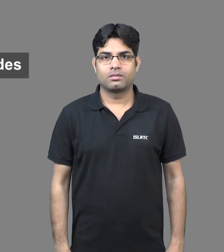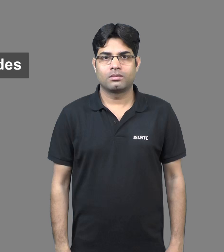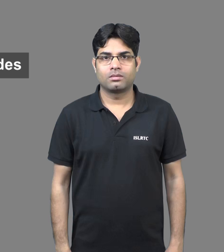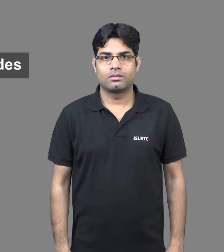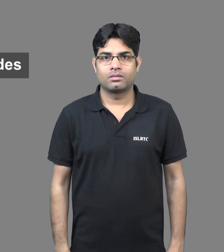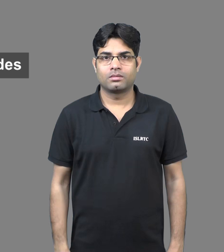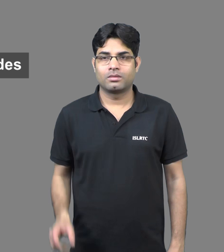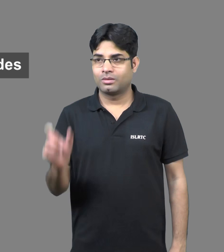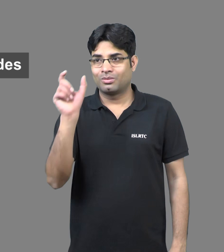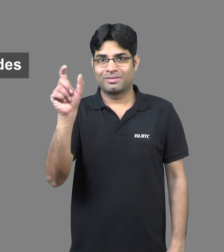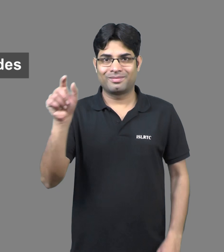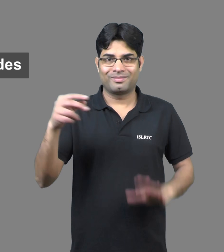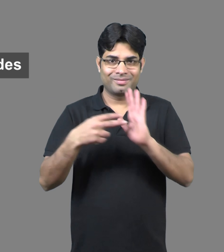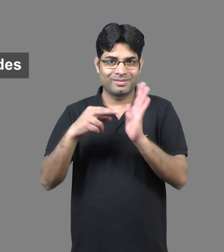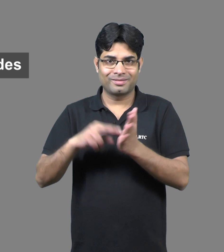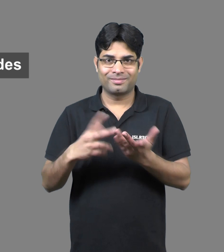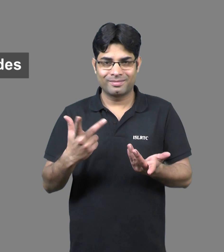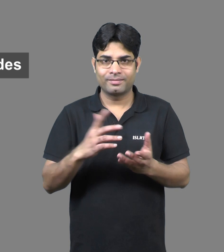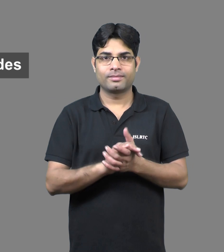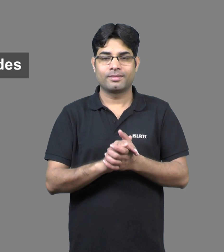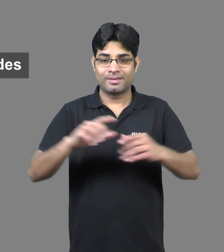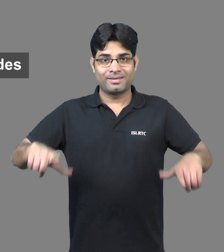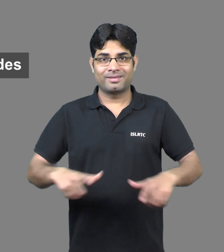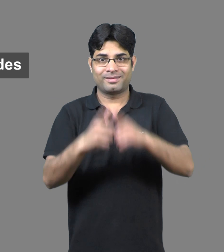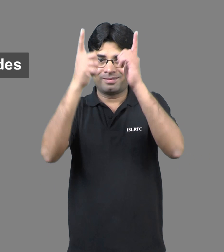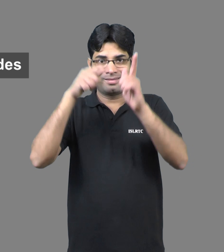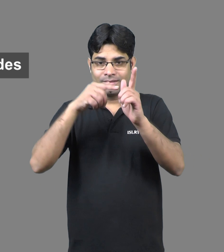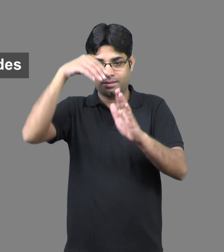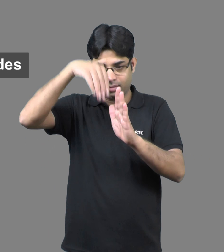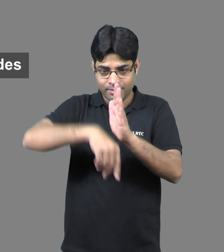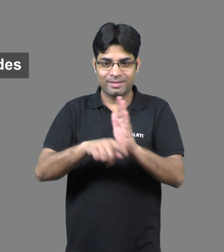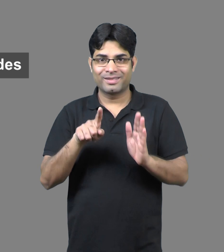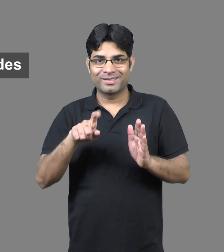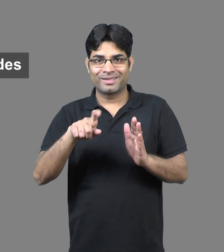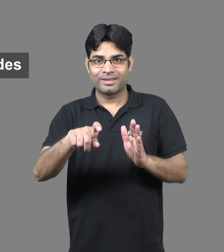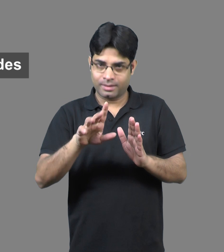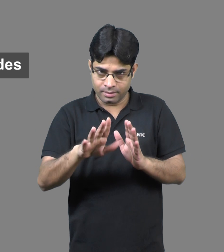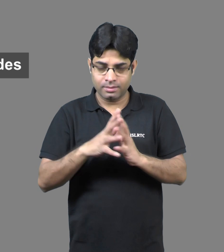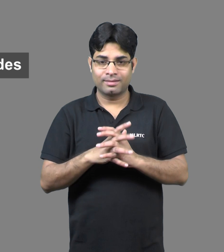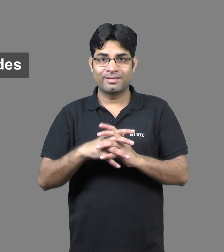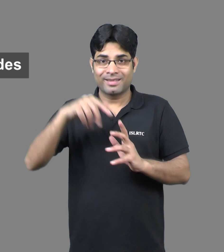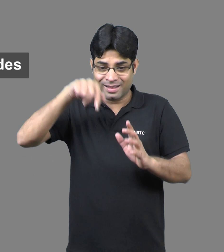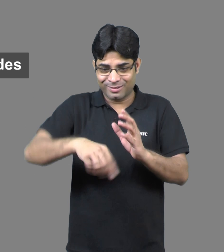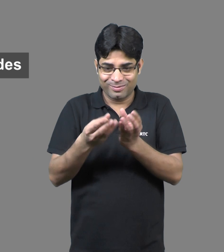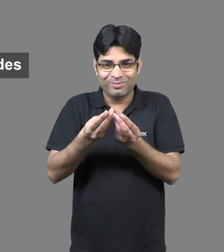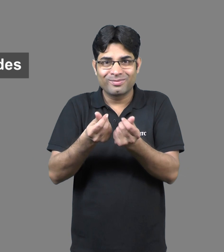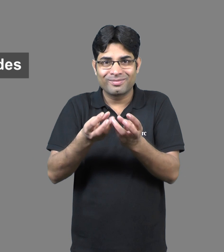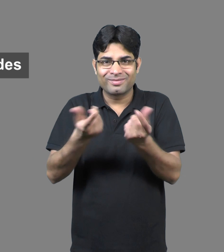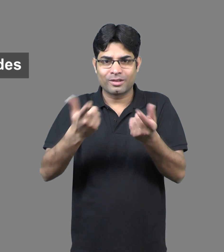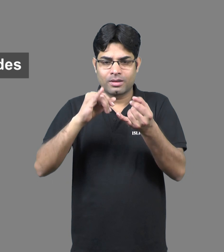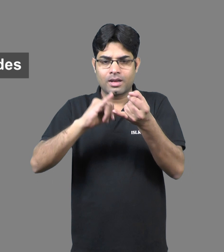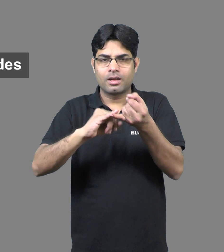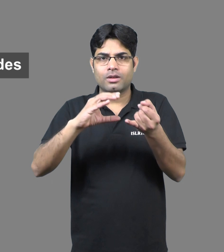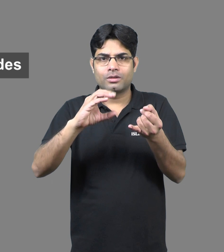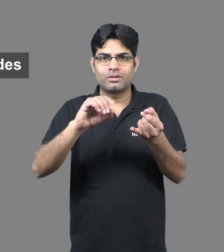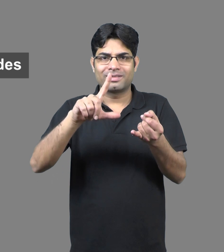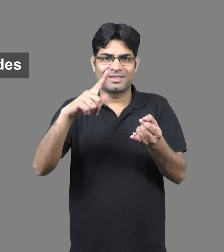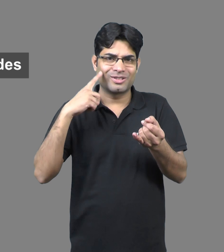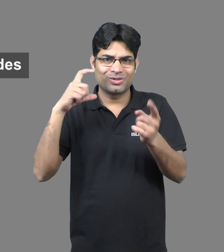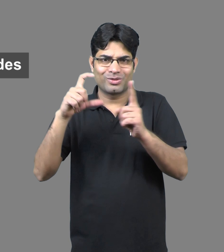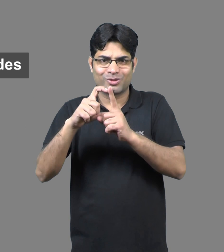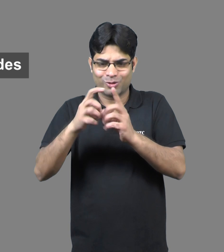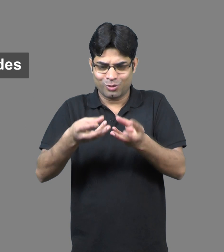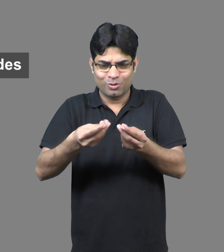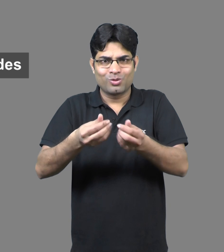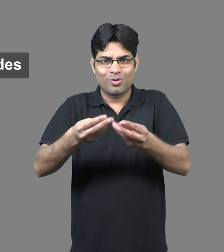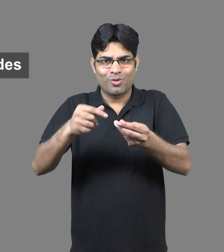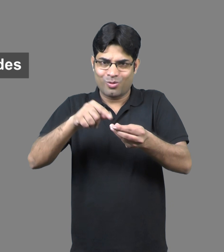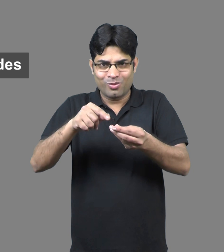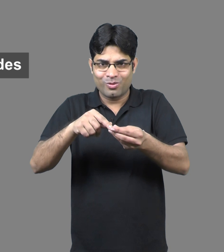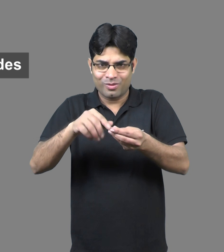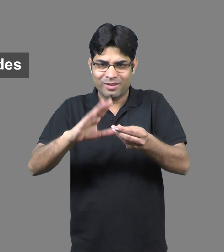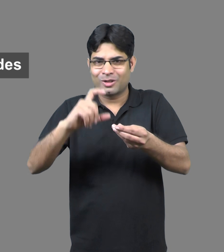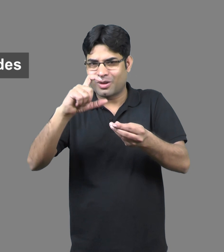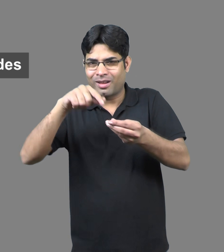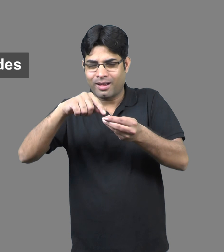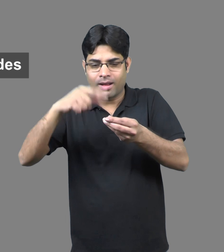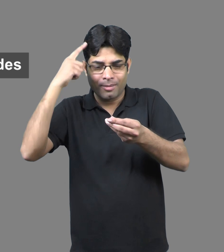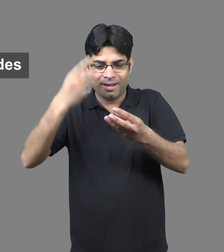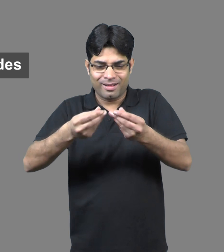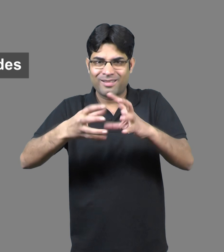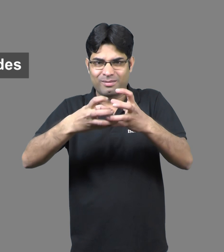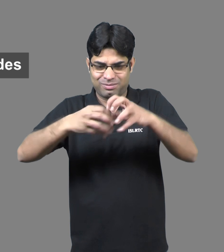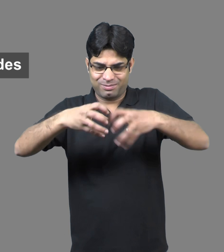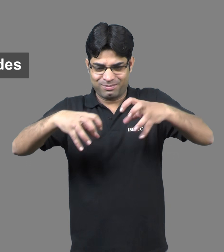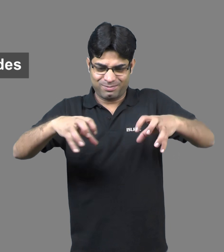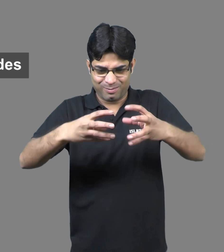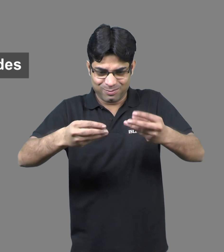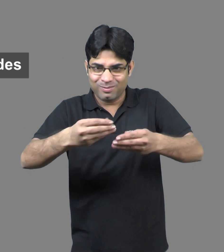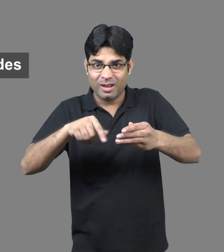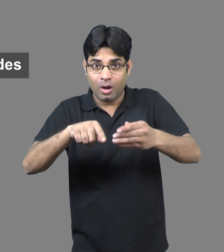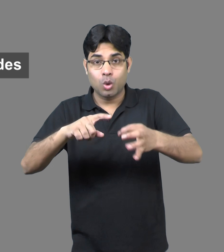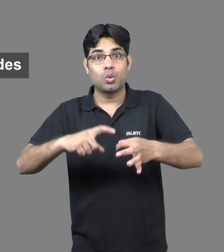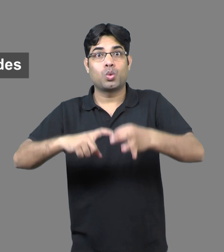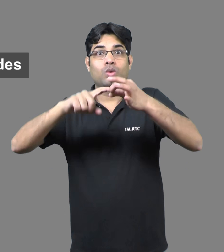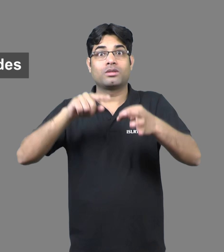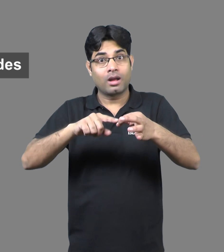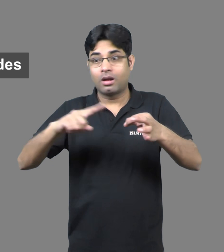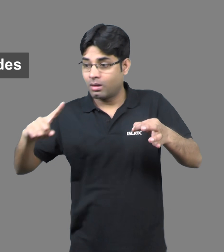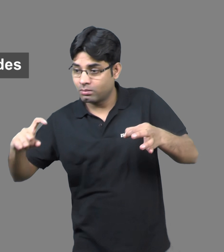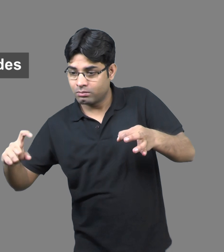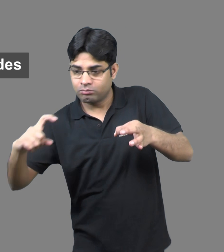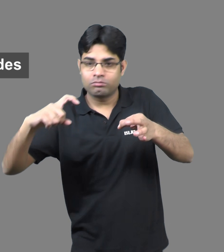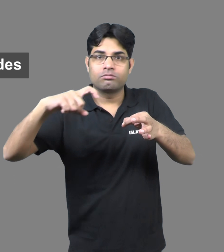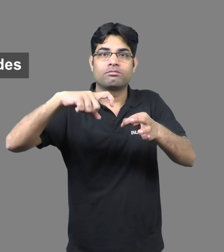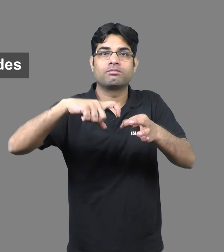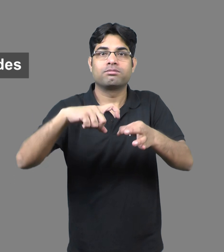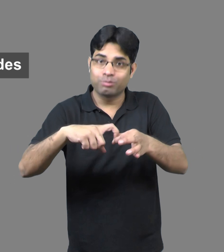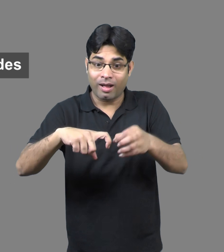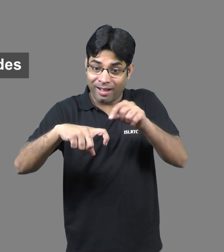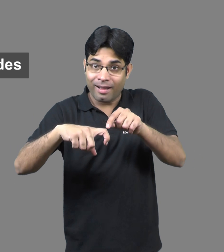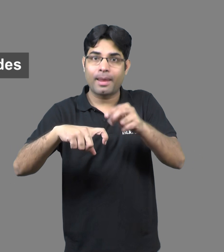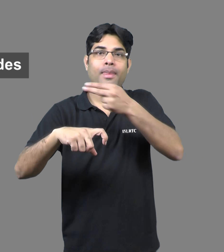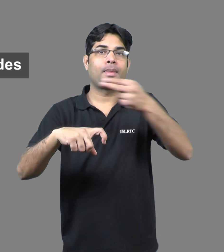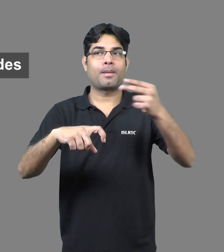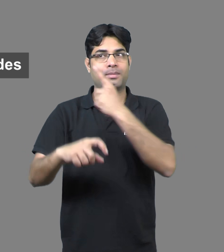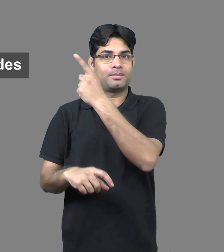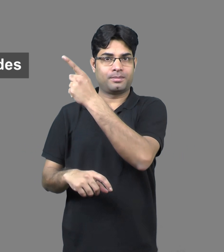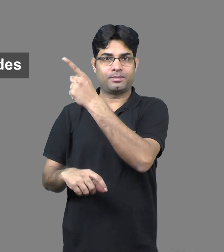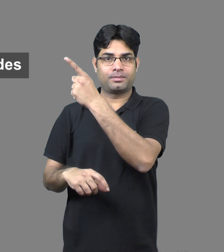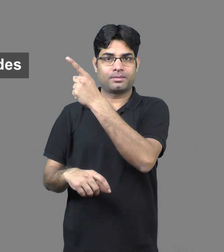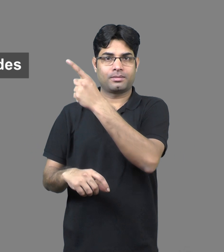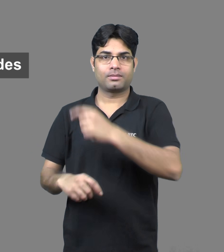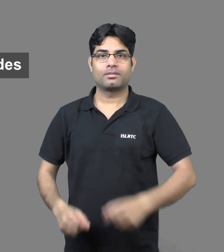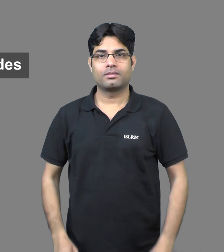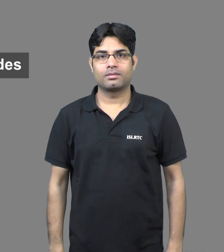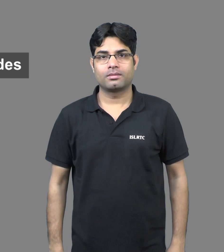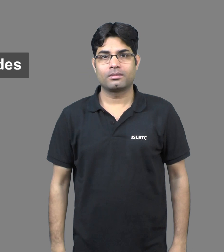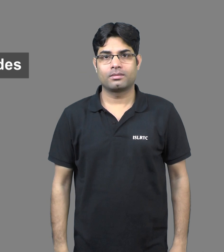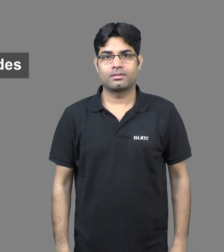Saprophytic Nematodes